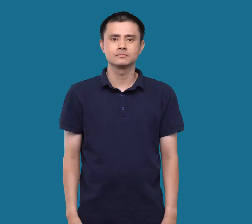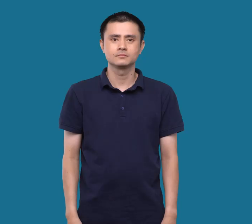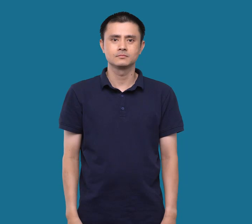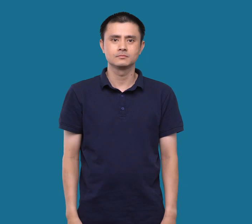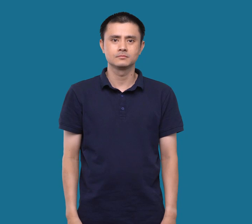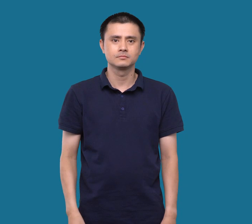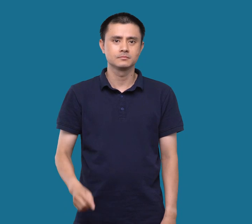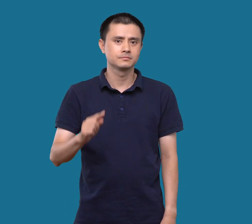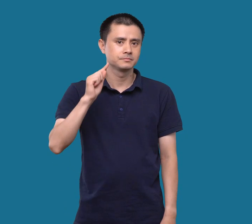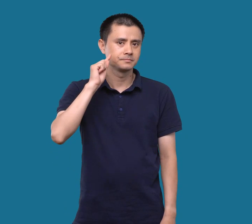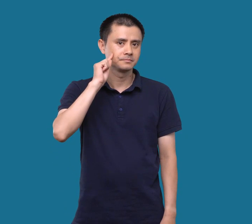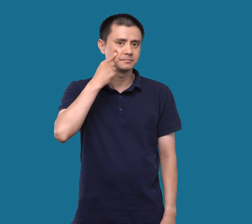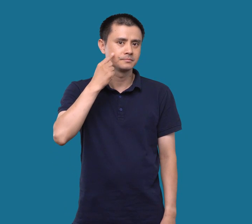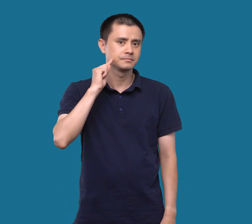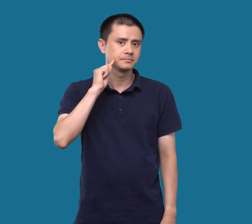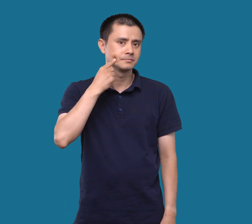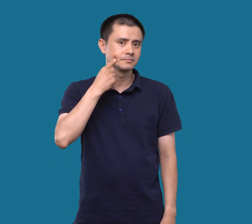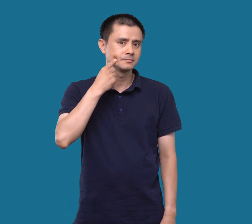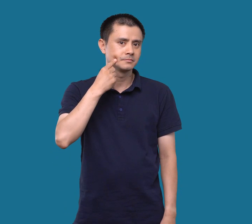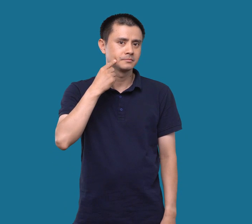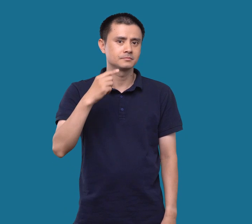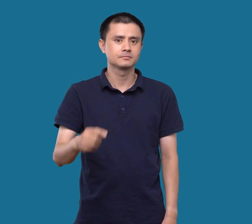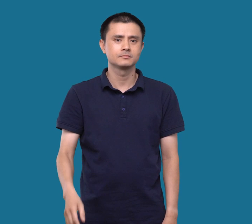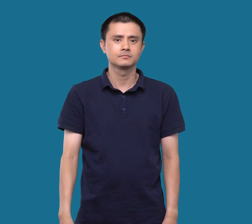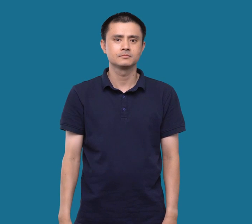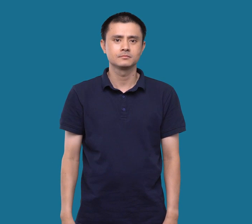nốt ruồi